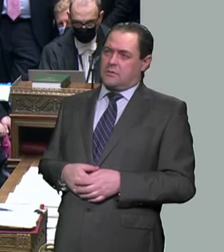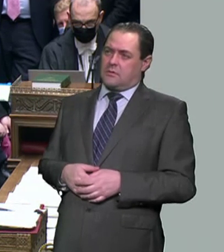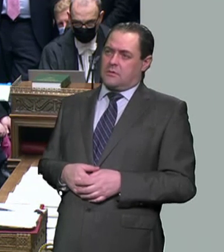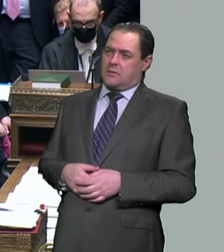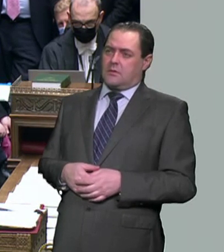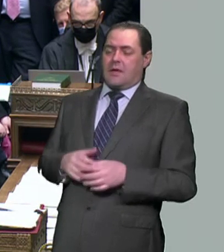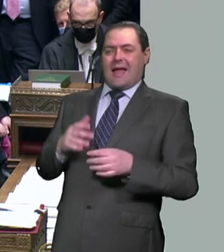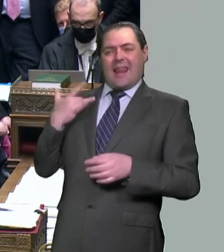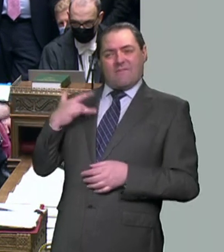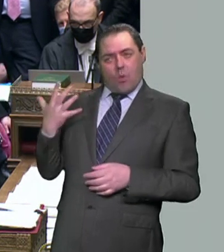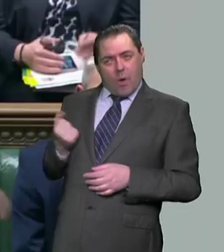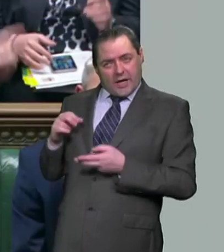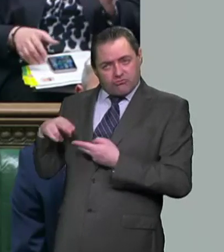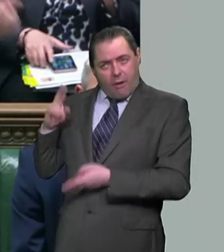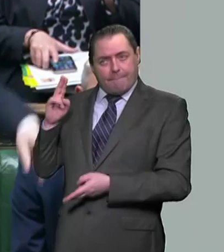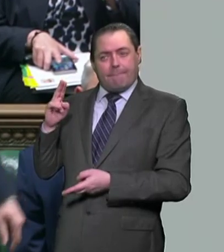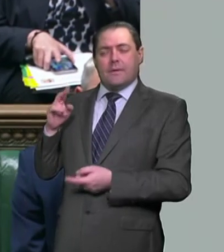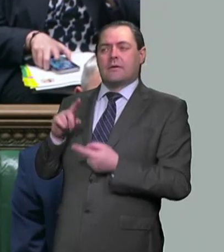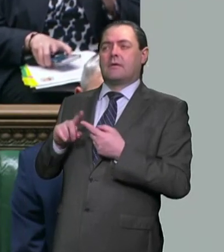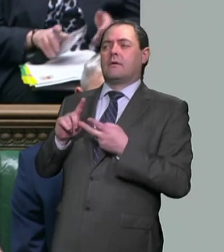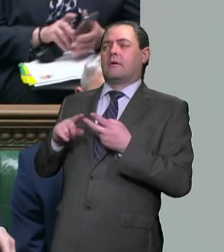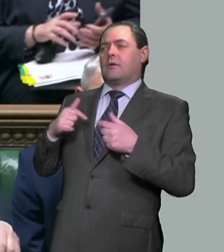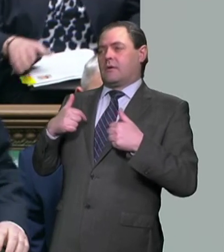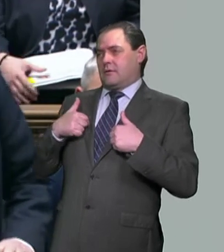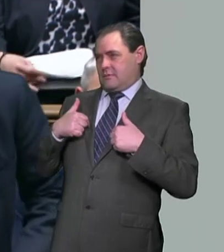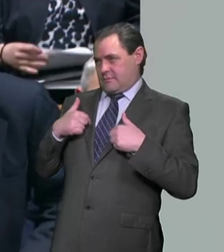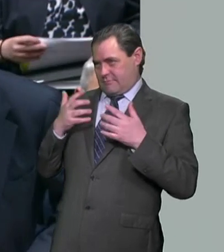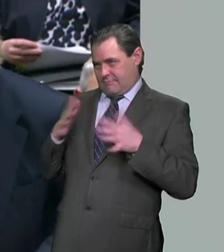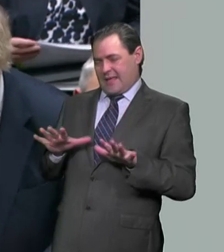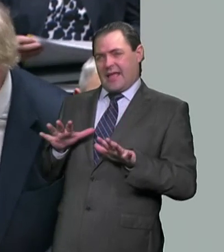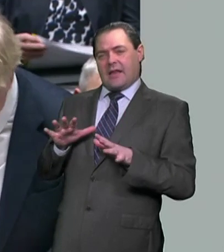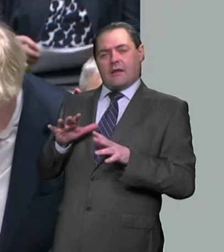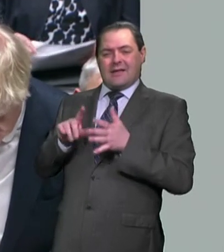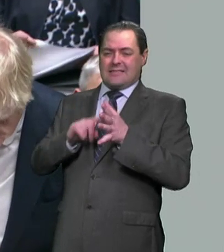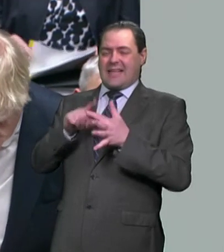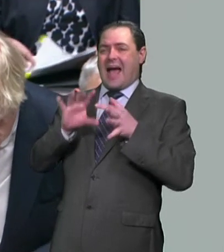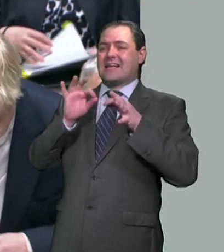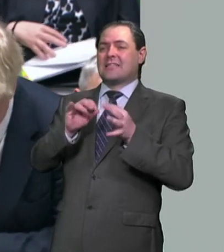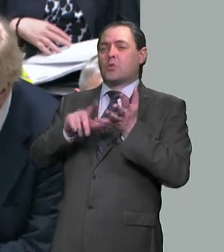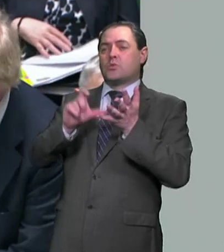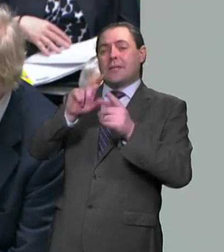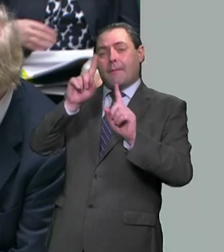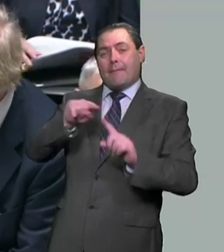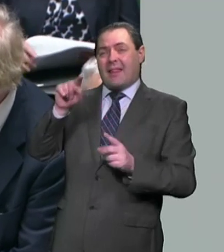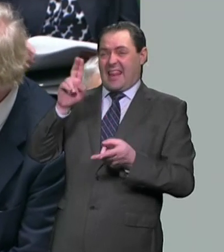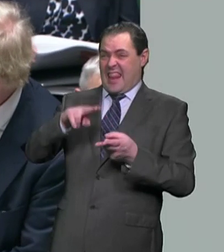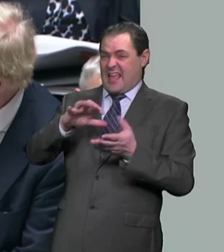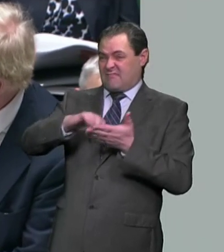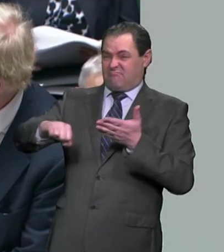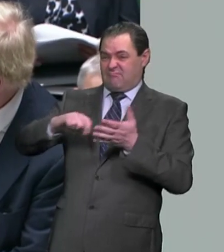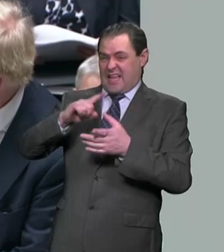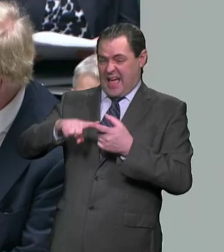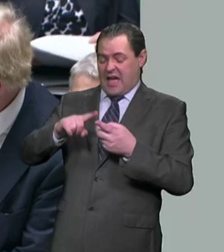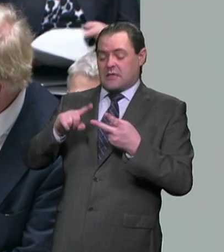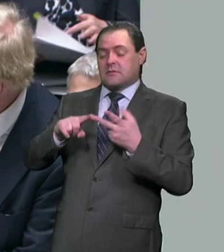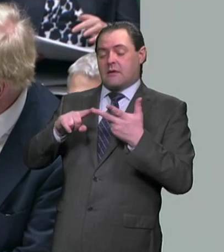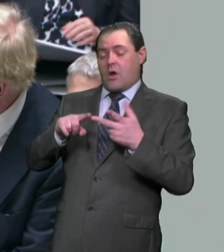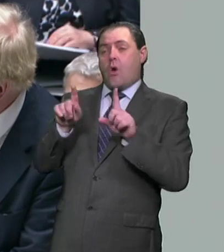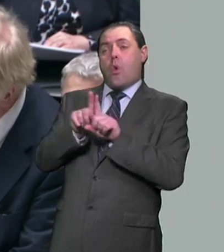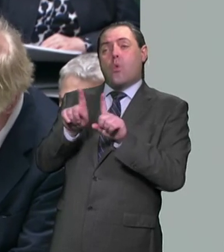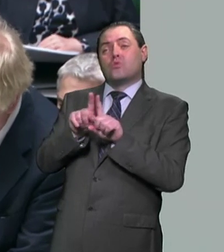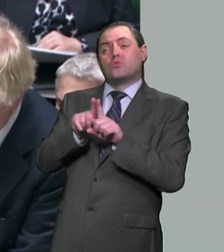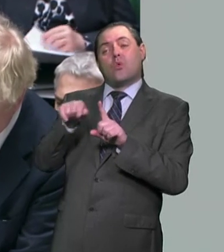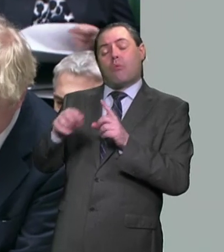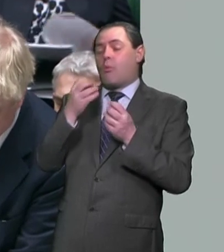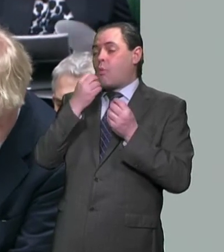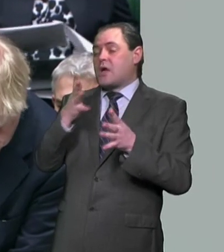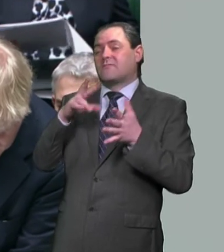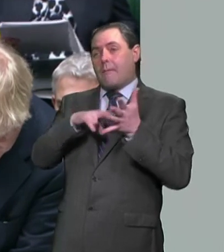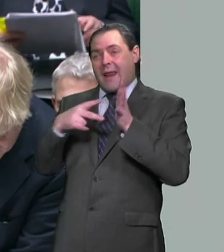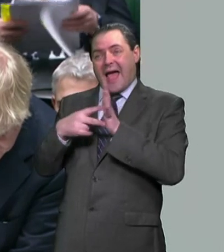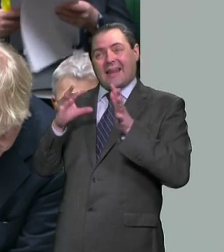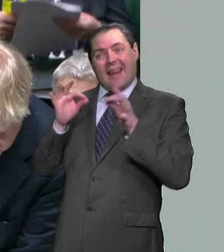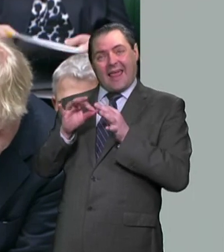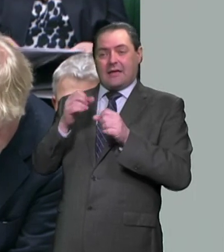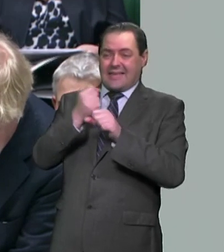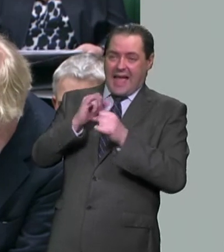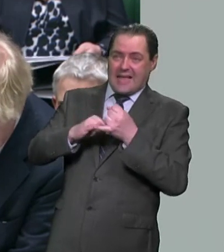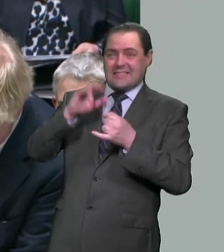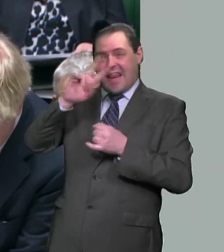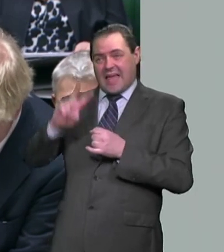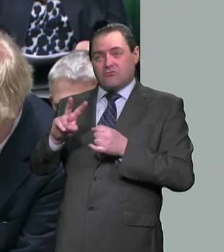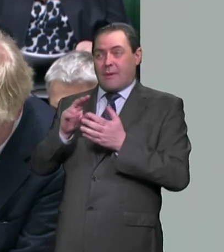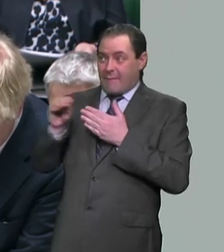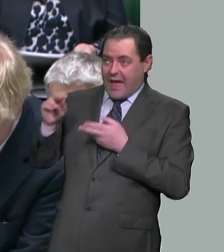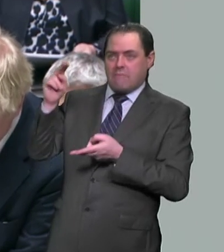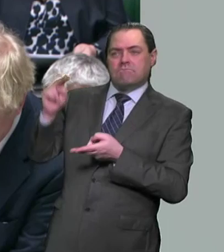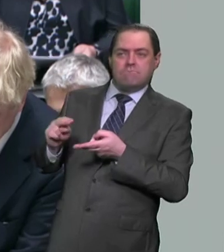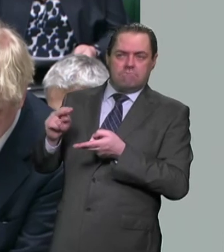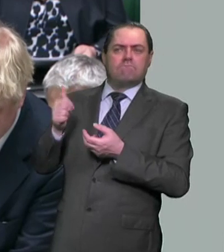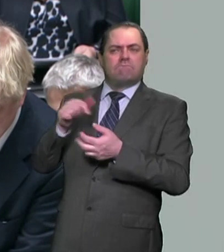We have lifted the living wage by record amounts, we have cut the effective tax for people on universal credit and we are now setting out a fantastic plan to help people with the cost of energy.